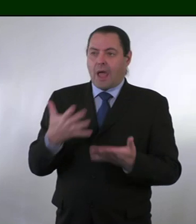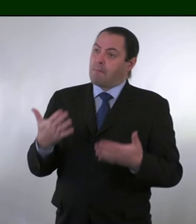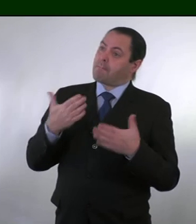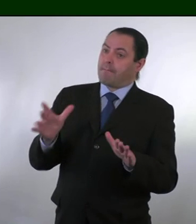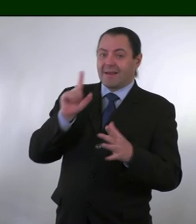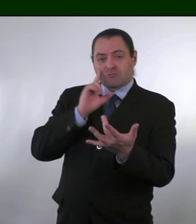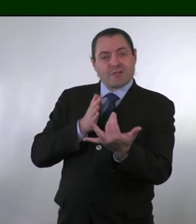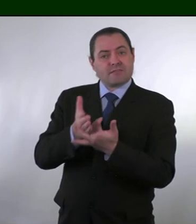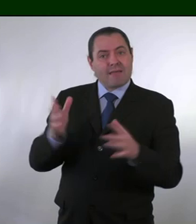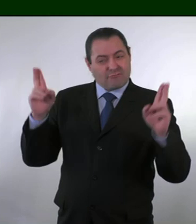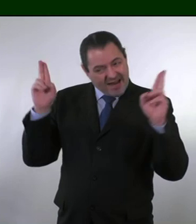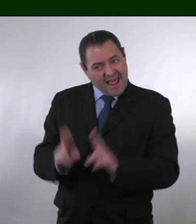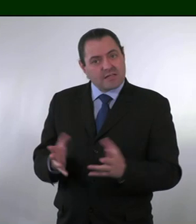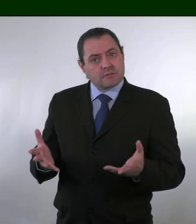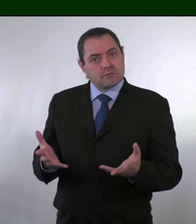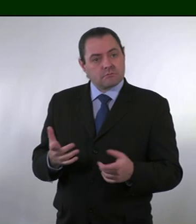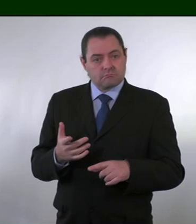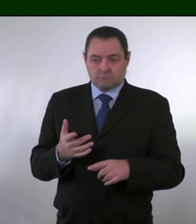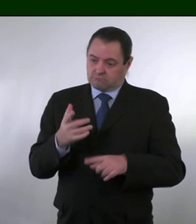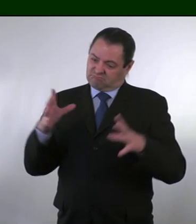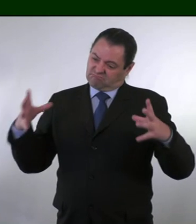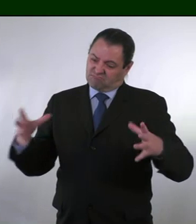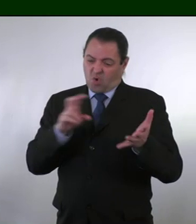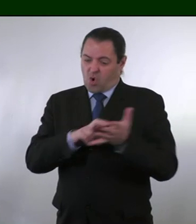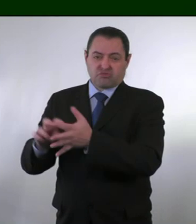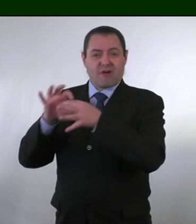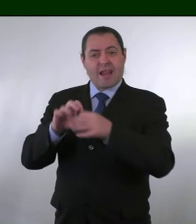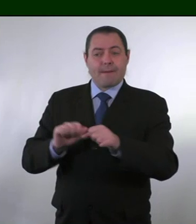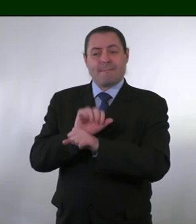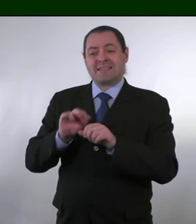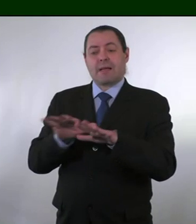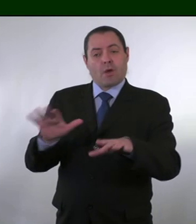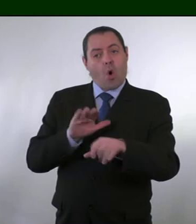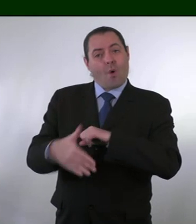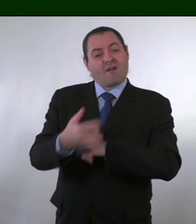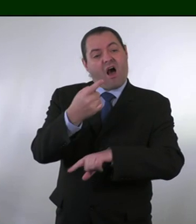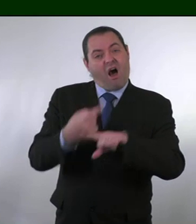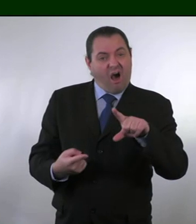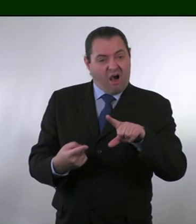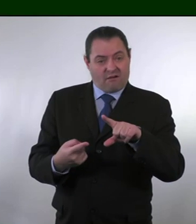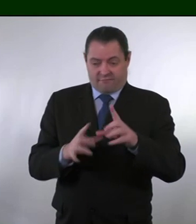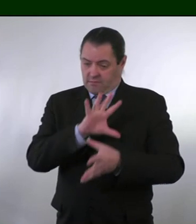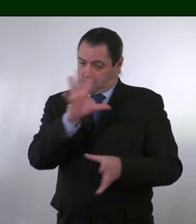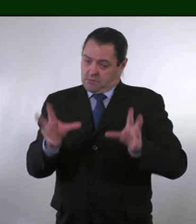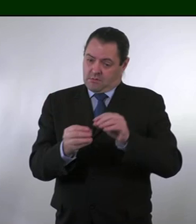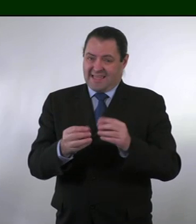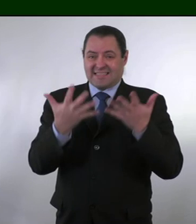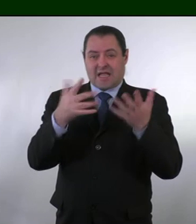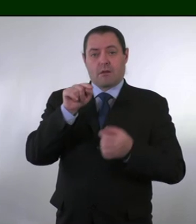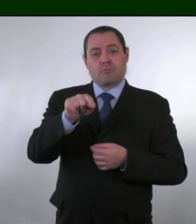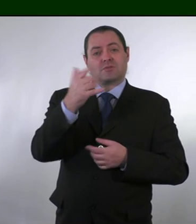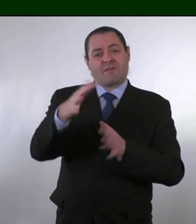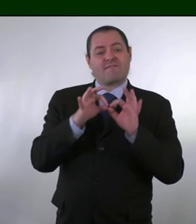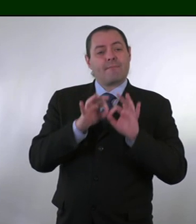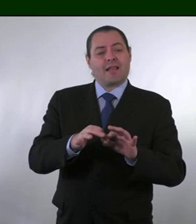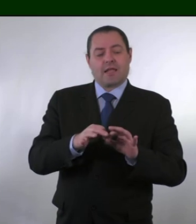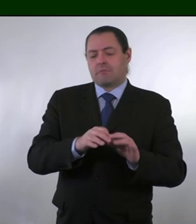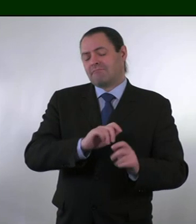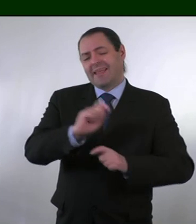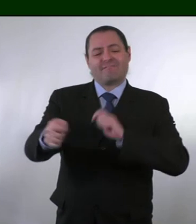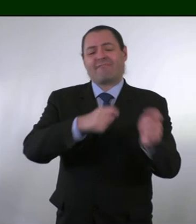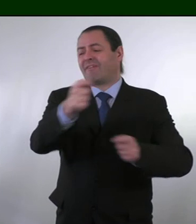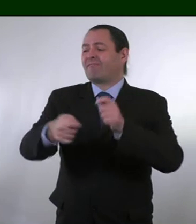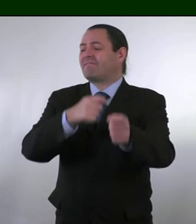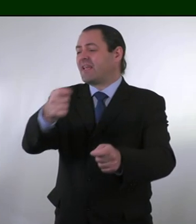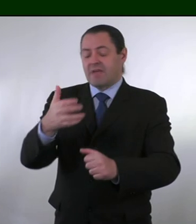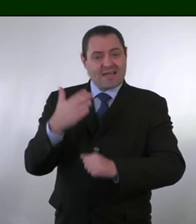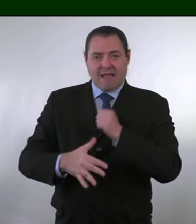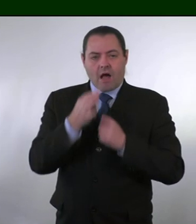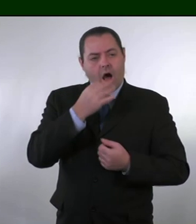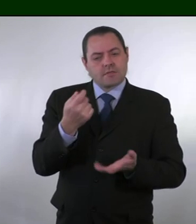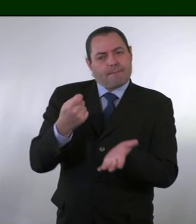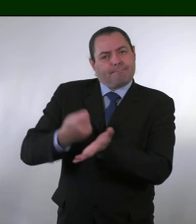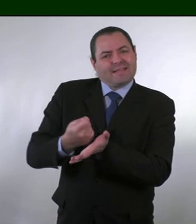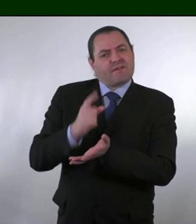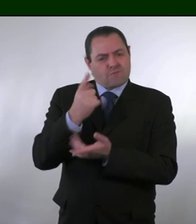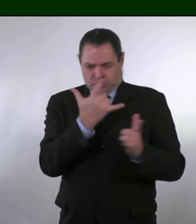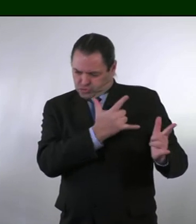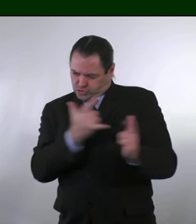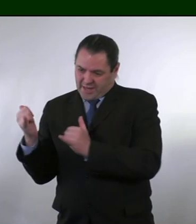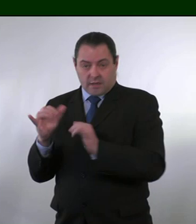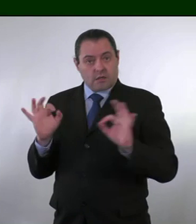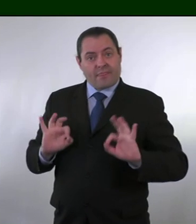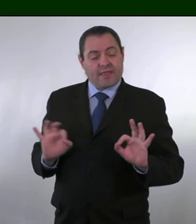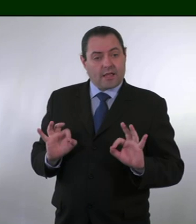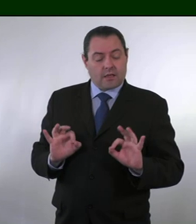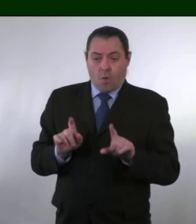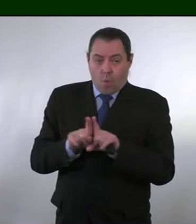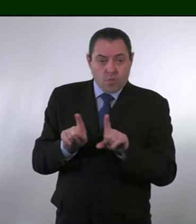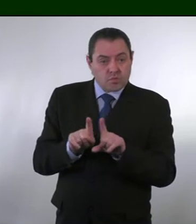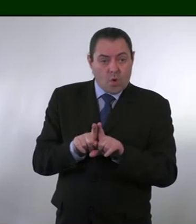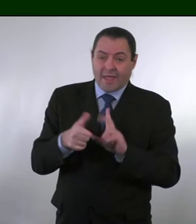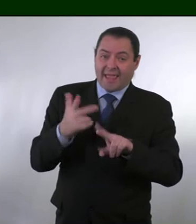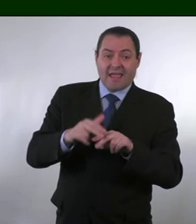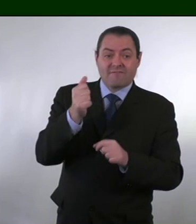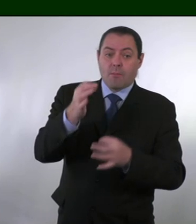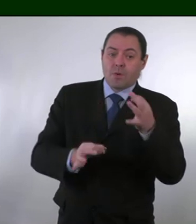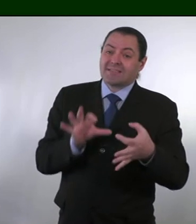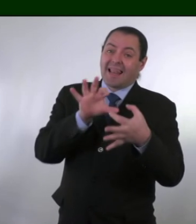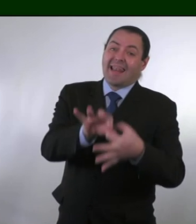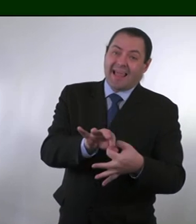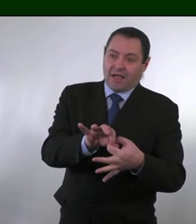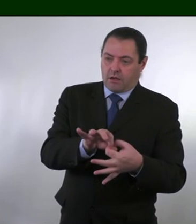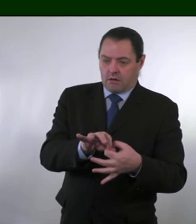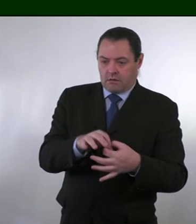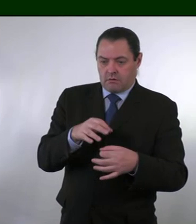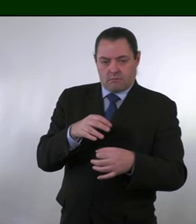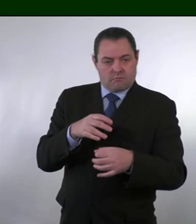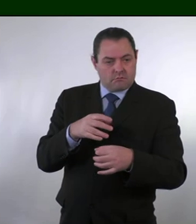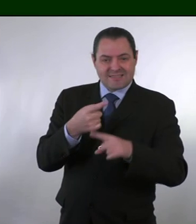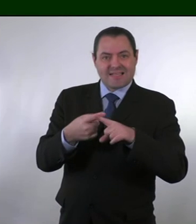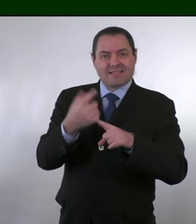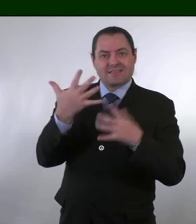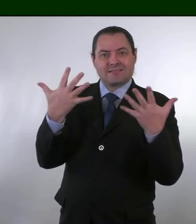It reported that more than half of all contracts relating to the pandemic, which, Mr Speaker, totalled £10.5 billion, were handed out without competitive tender and that suppliers with political connections were 10 times more likely to be awarded contracts.